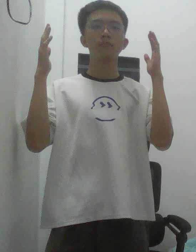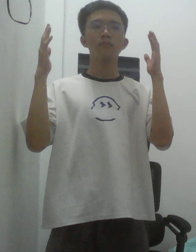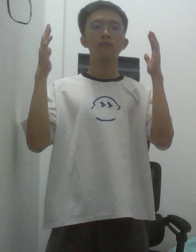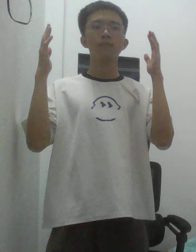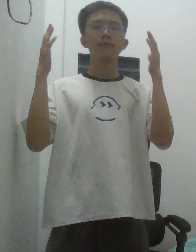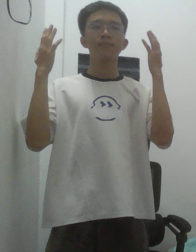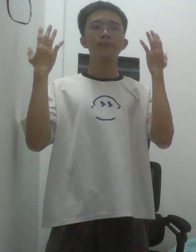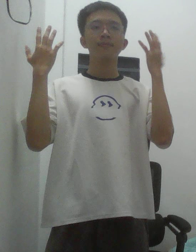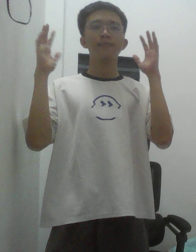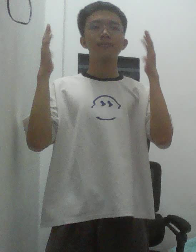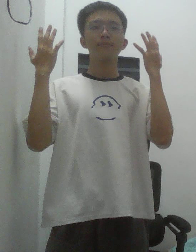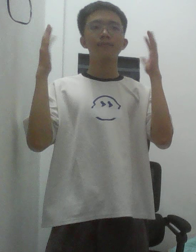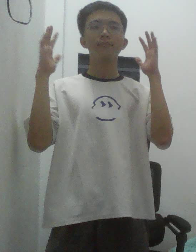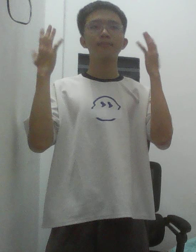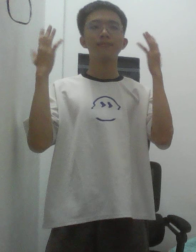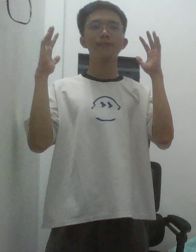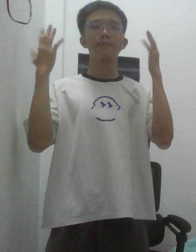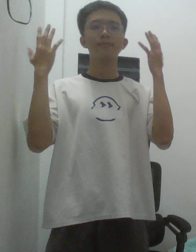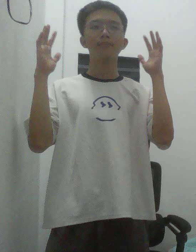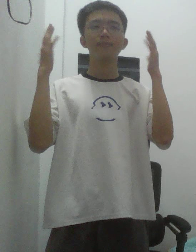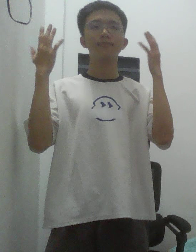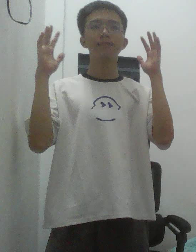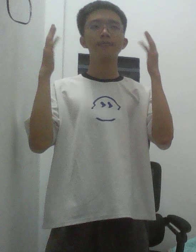vo tay